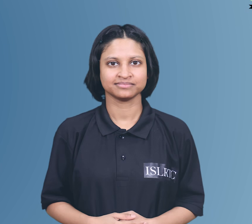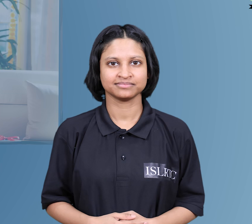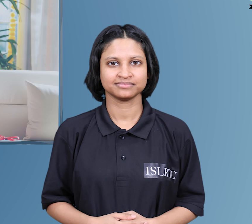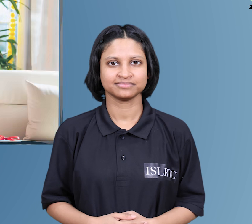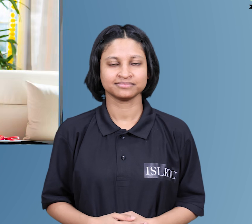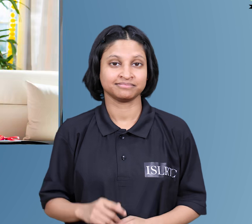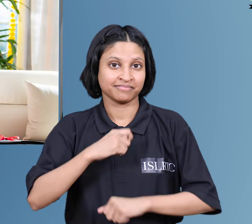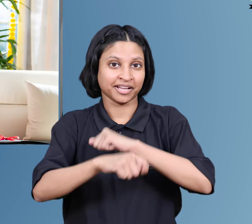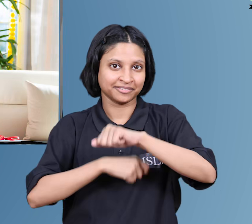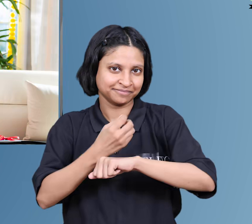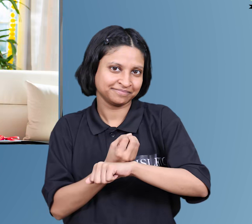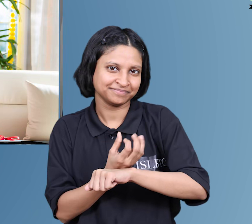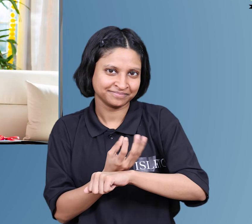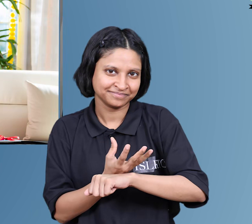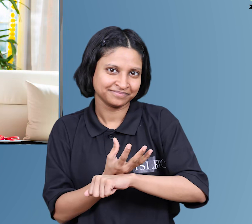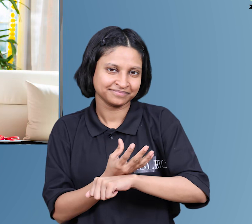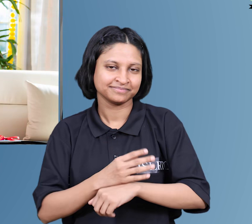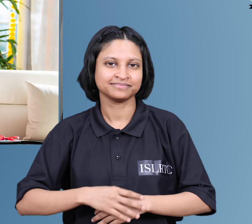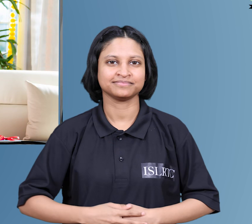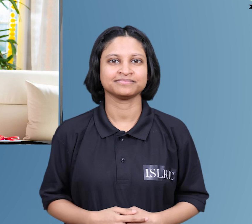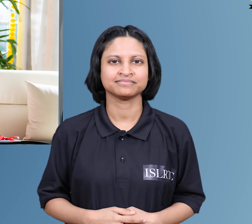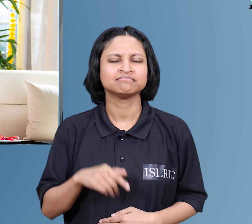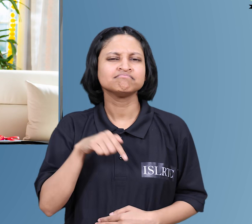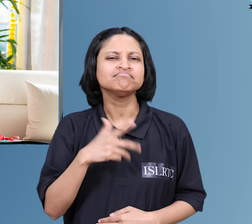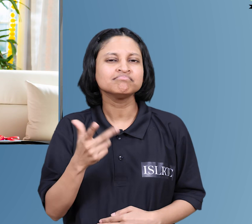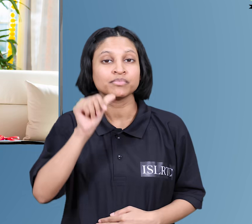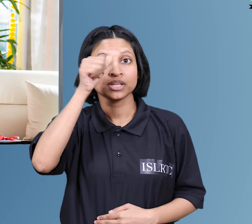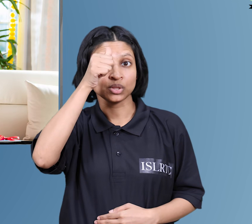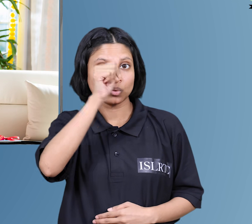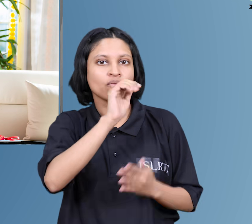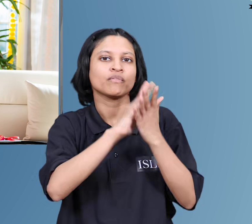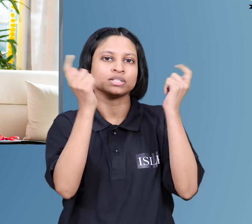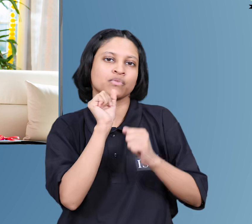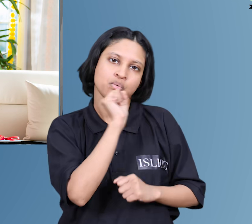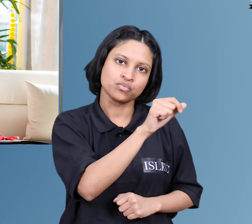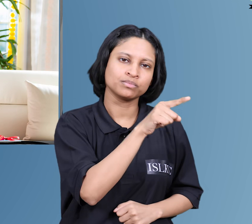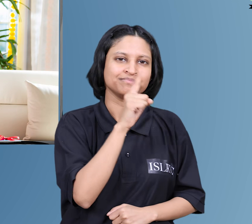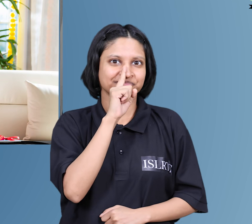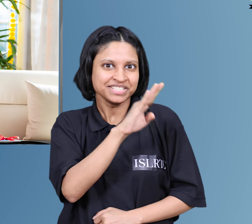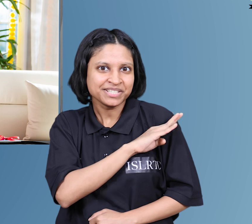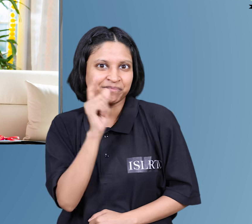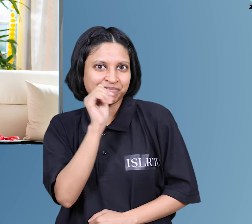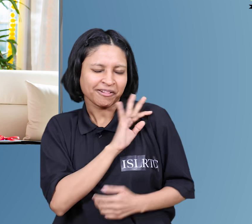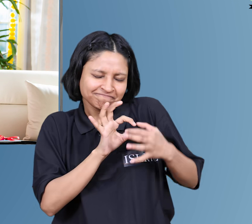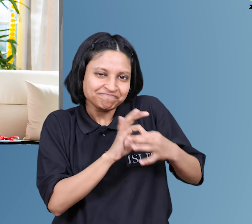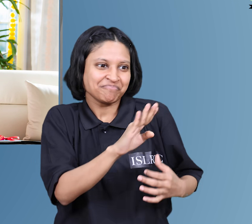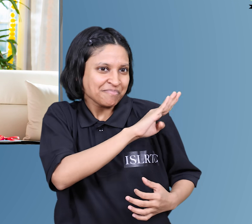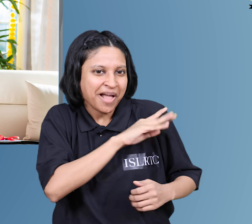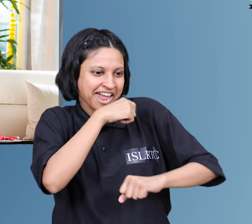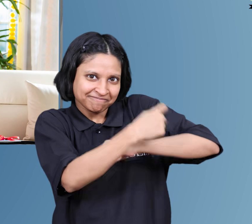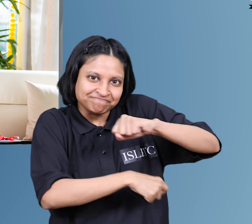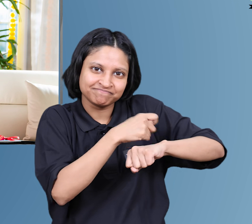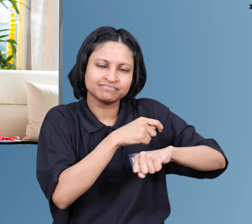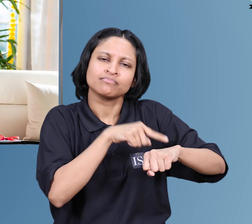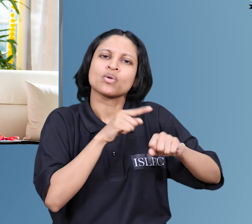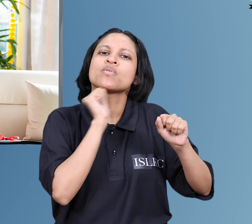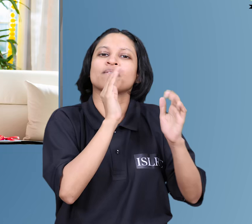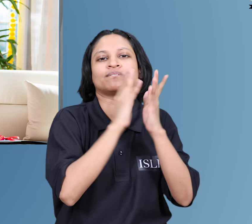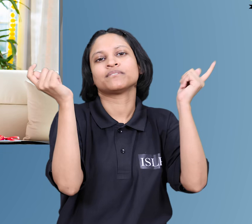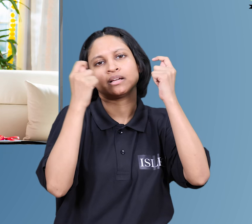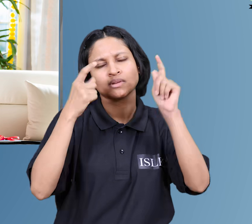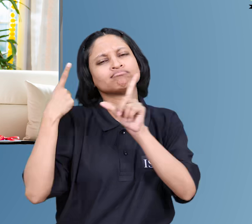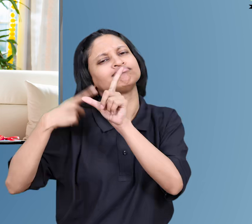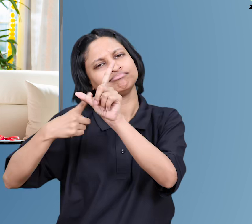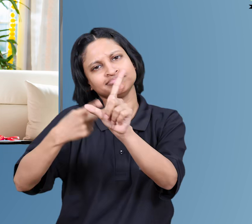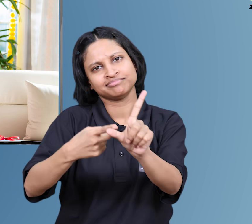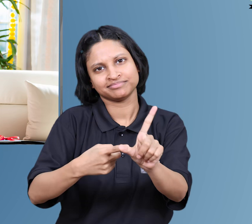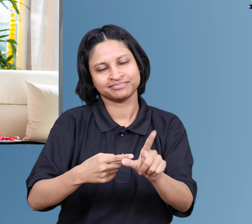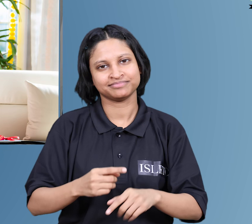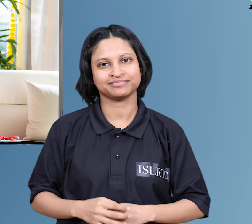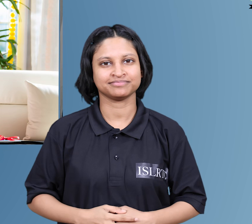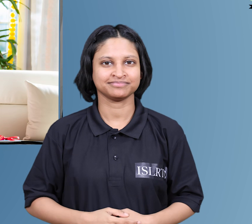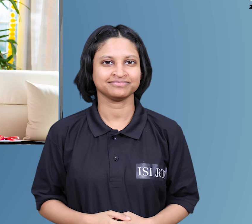Raksha Bandhan An annual Hindu festival that celebrates the bond between brothers and sisters.